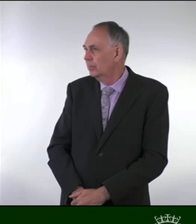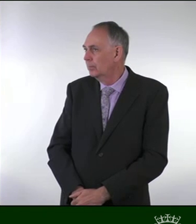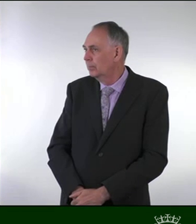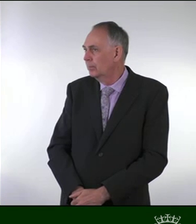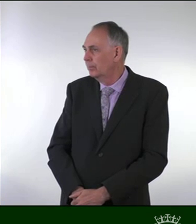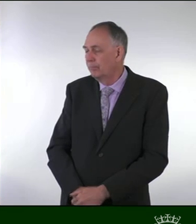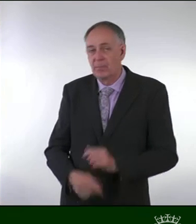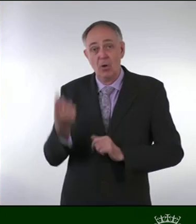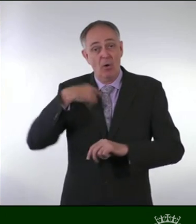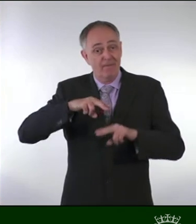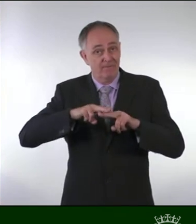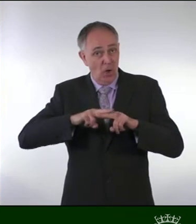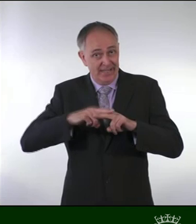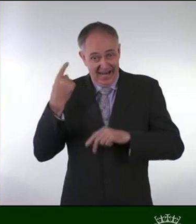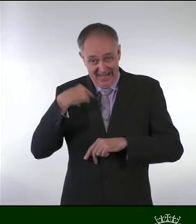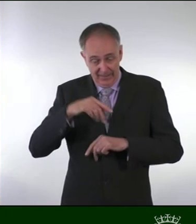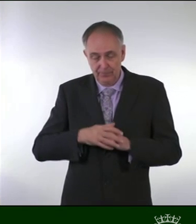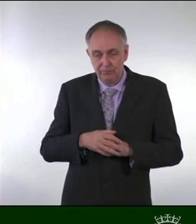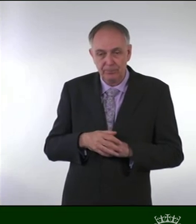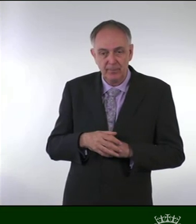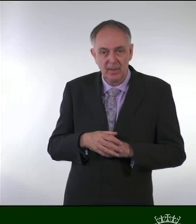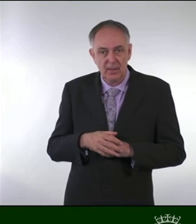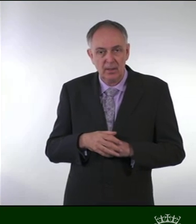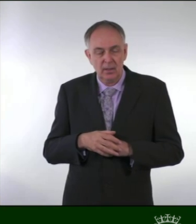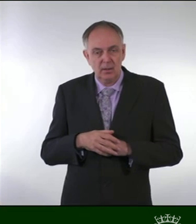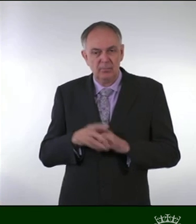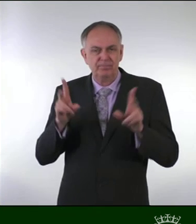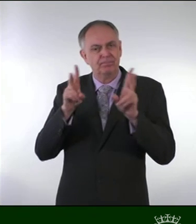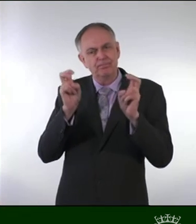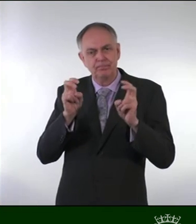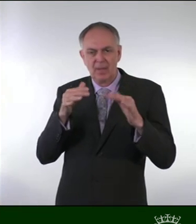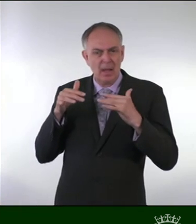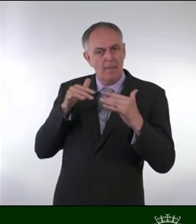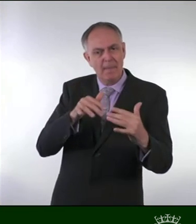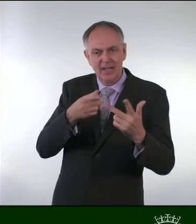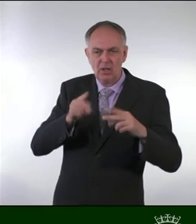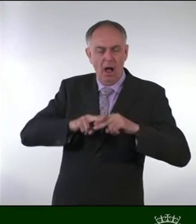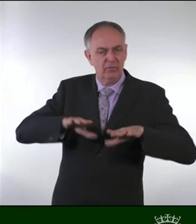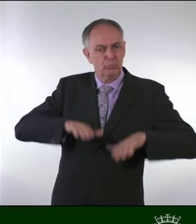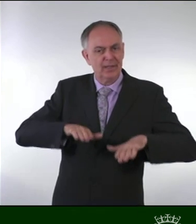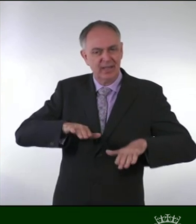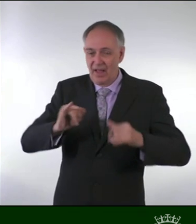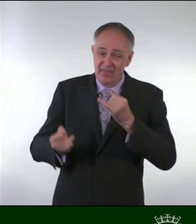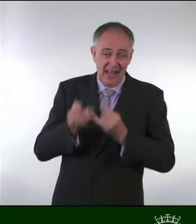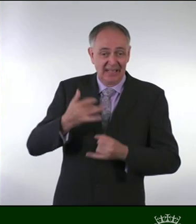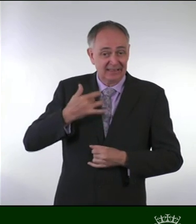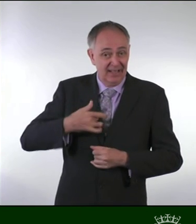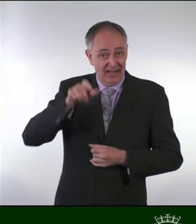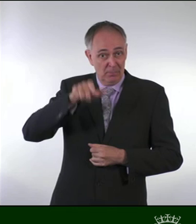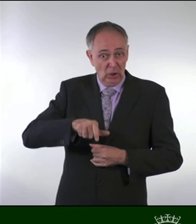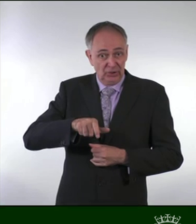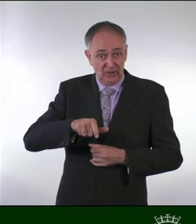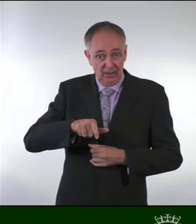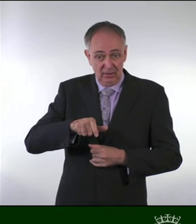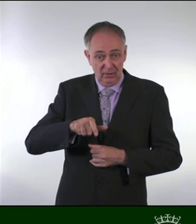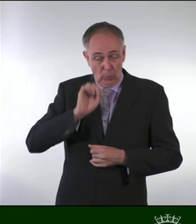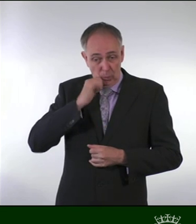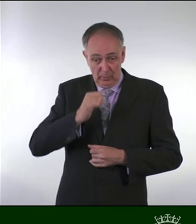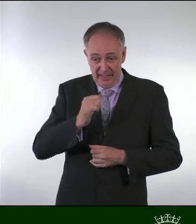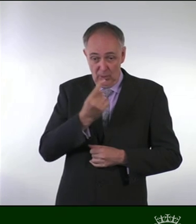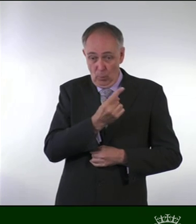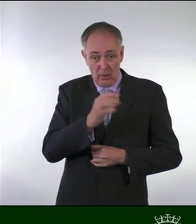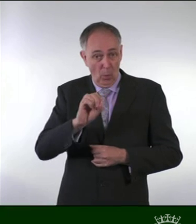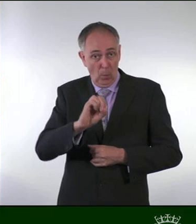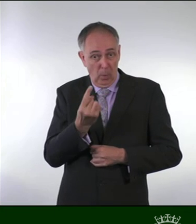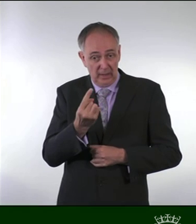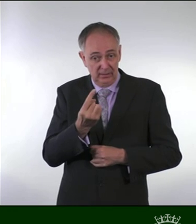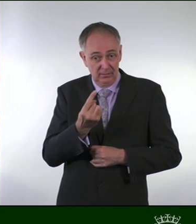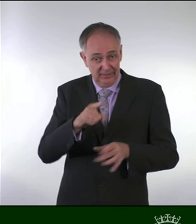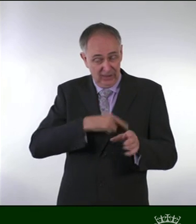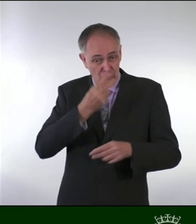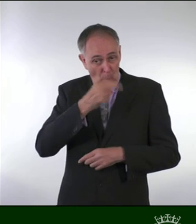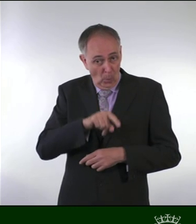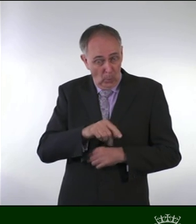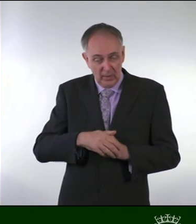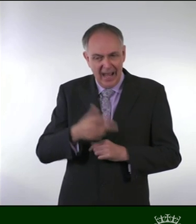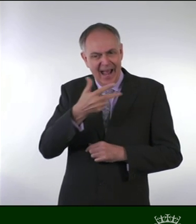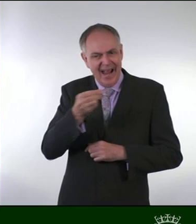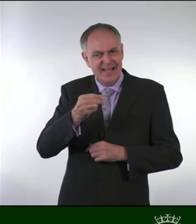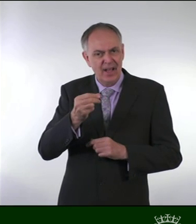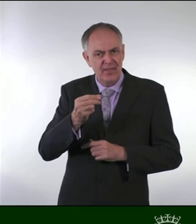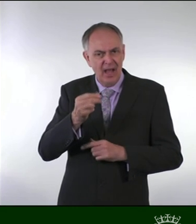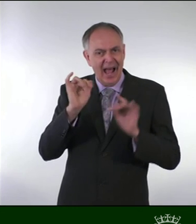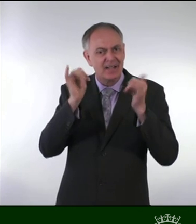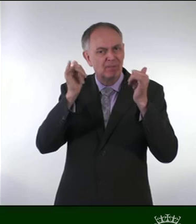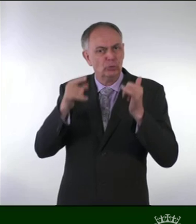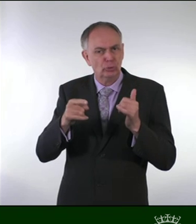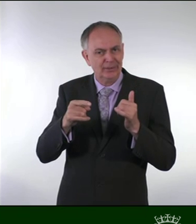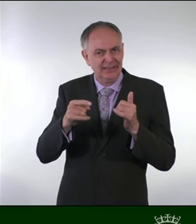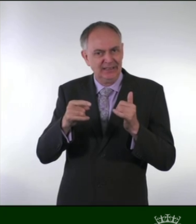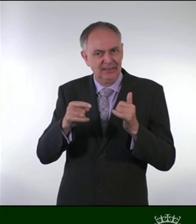On Friday, the last surviving battle of Britain air crew member, Group Captain John Hemingway, turns 101 in the week that marks the 80th anniversary of the start of that pivotal campaign.